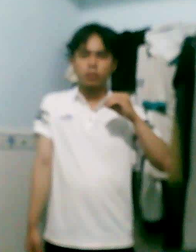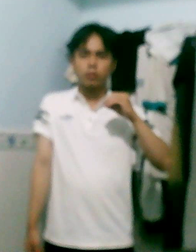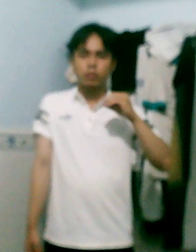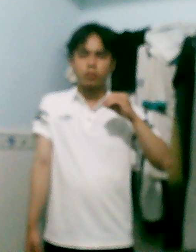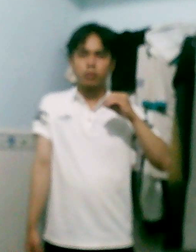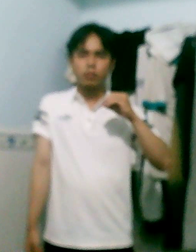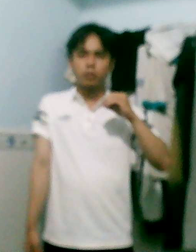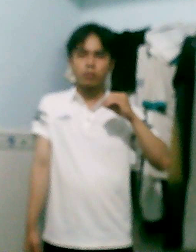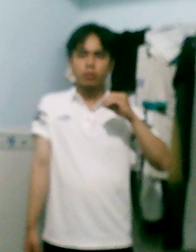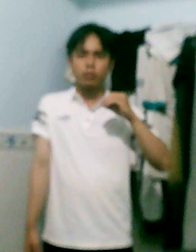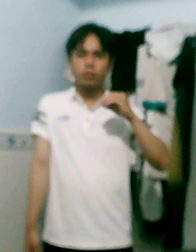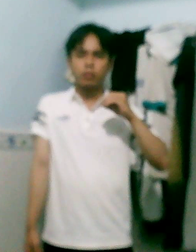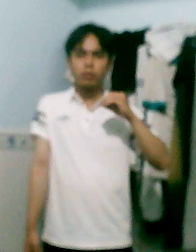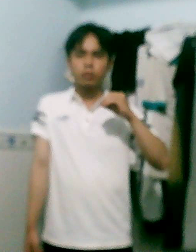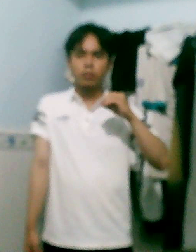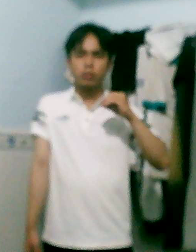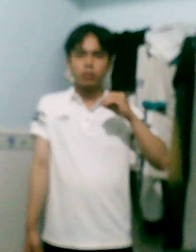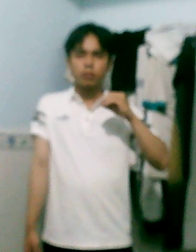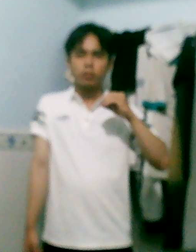o